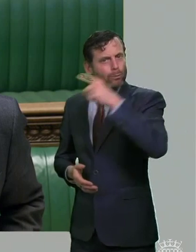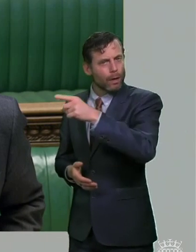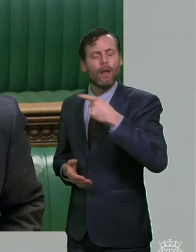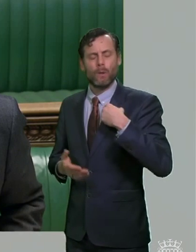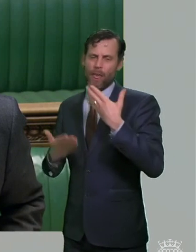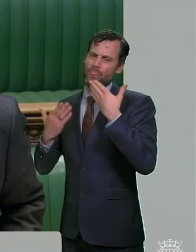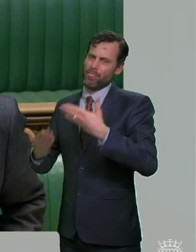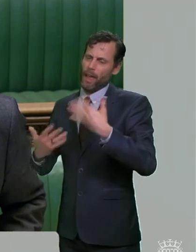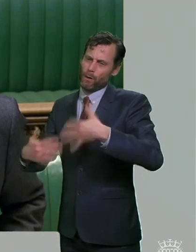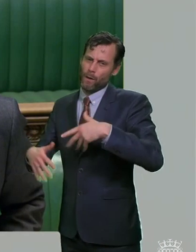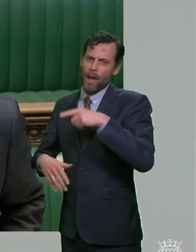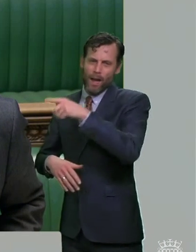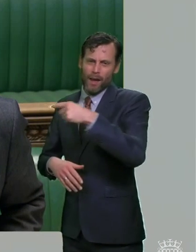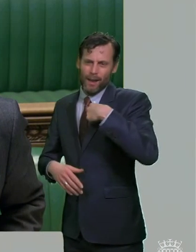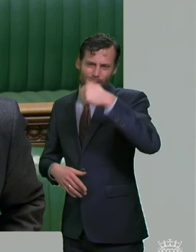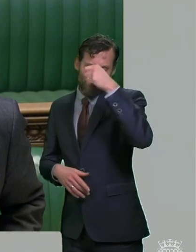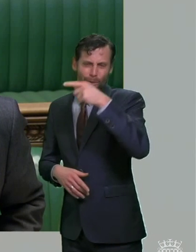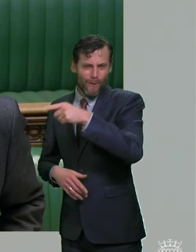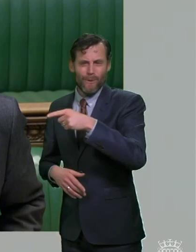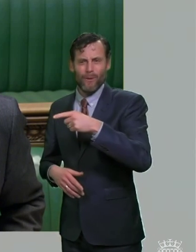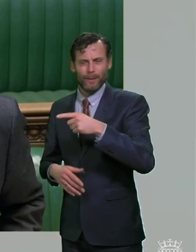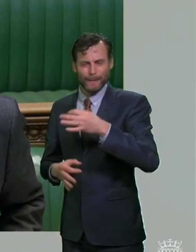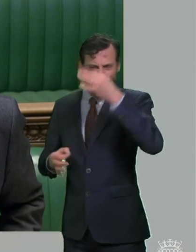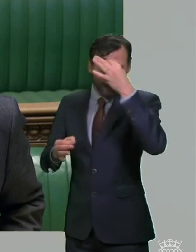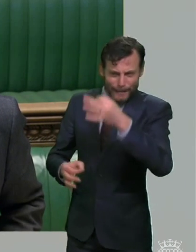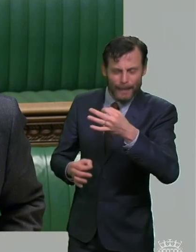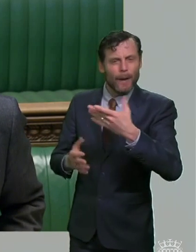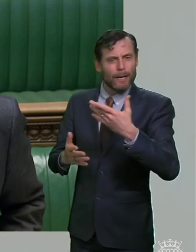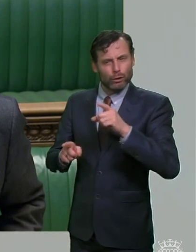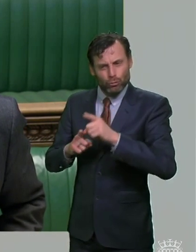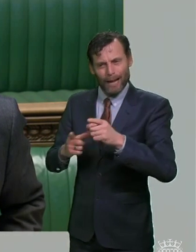I know it has been very tough on council officials—and, indeed, on everybody else.